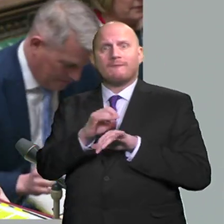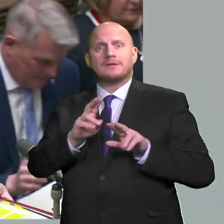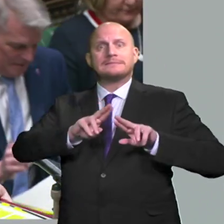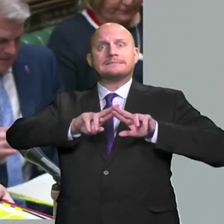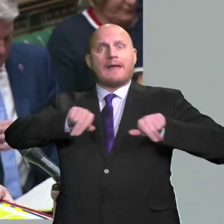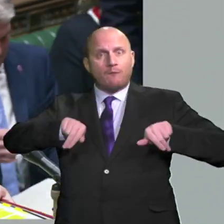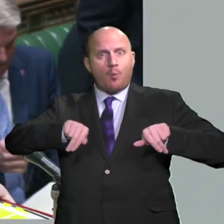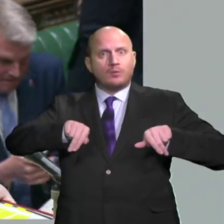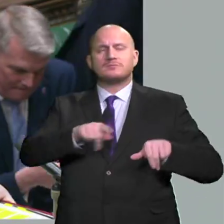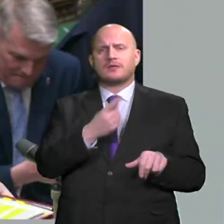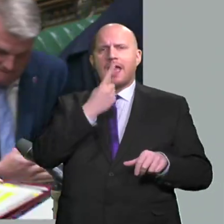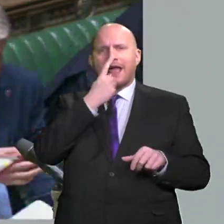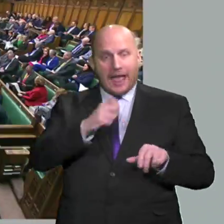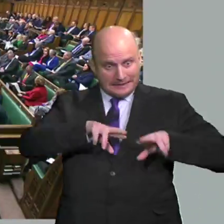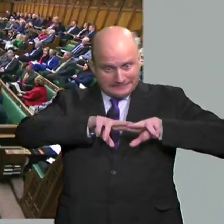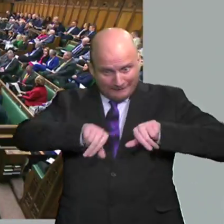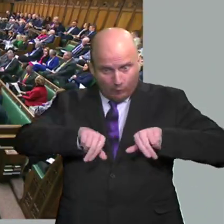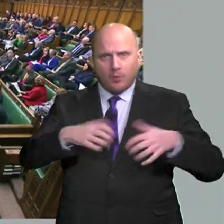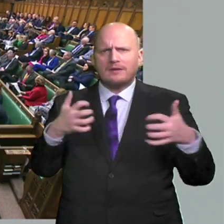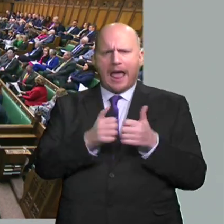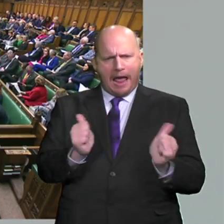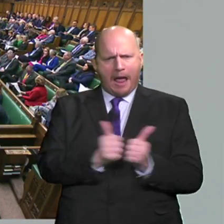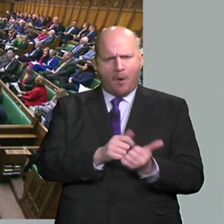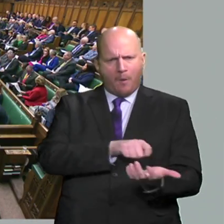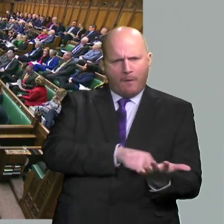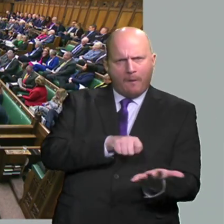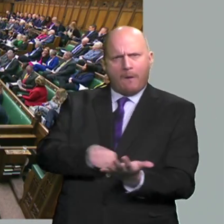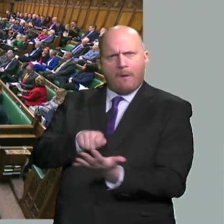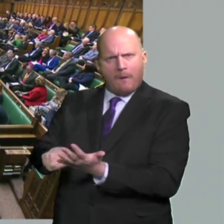As I have said, this is a focus for us all.